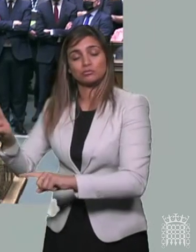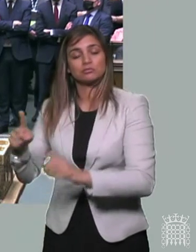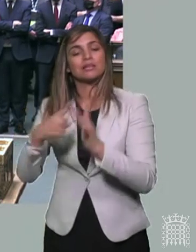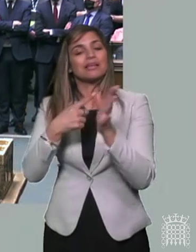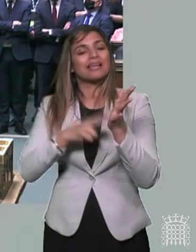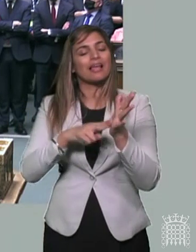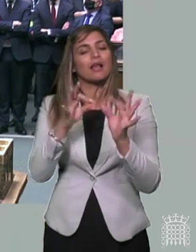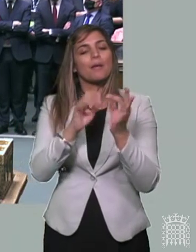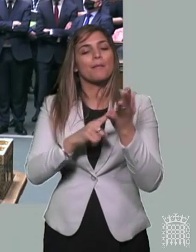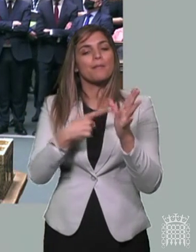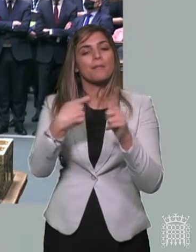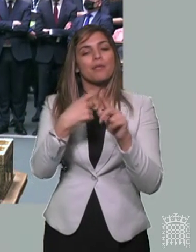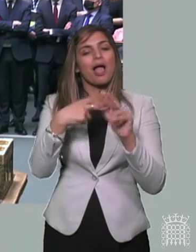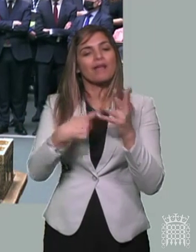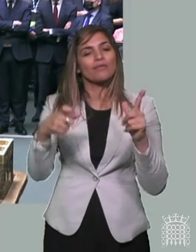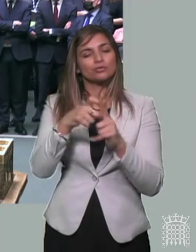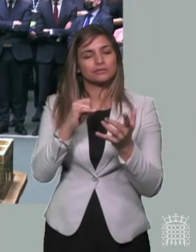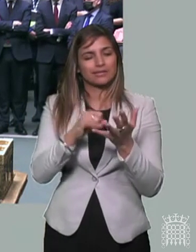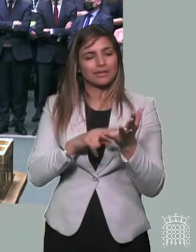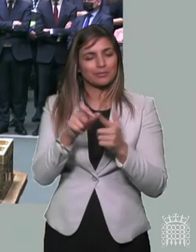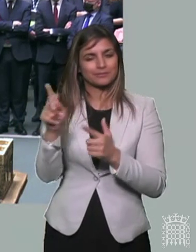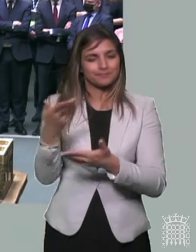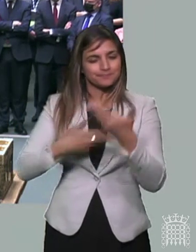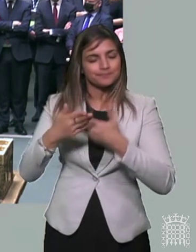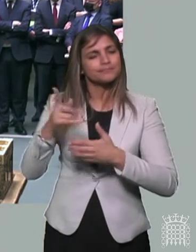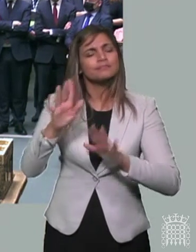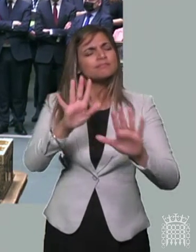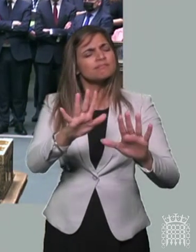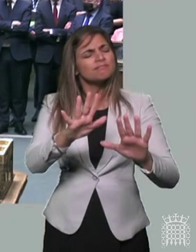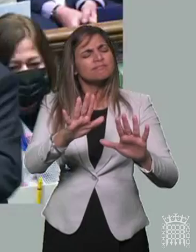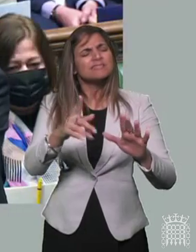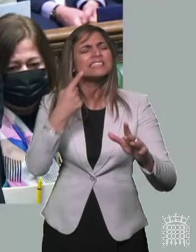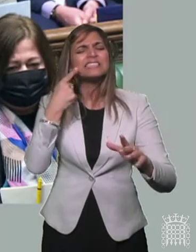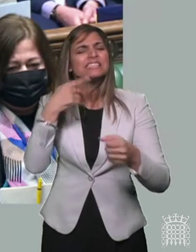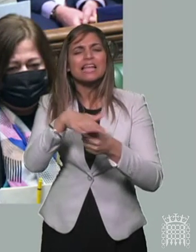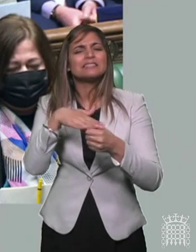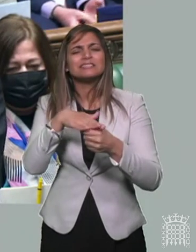It is an open and shut case: this was an event that should not have taken place. It broke the law, Prime Minister.